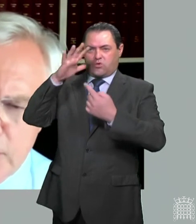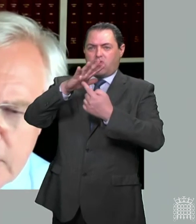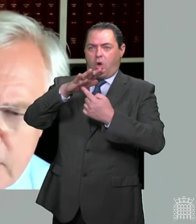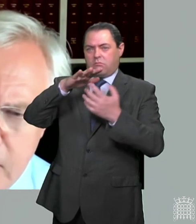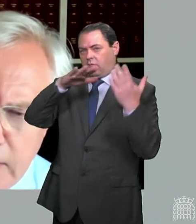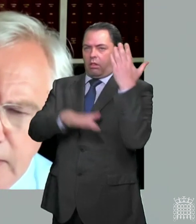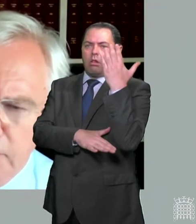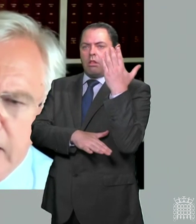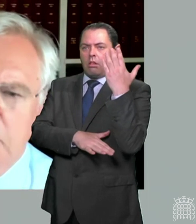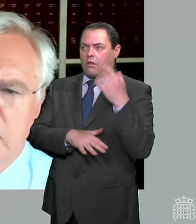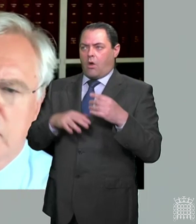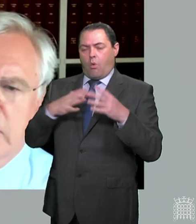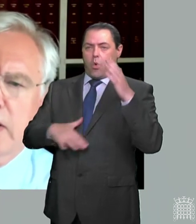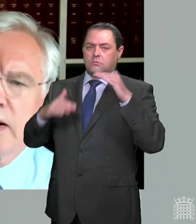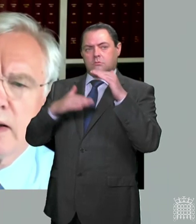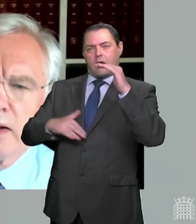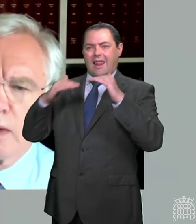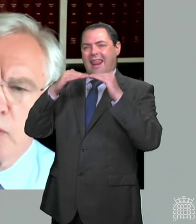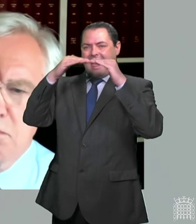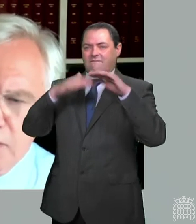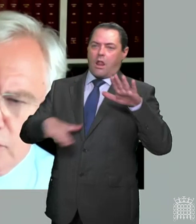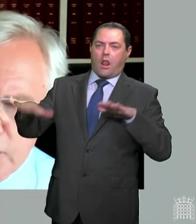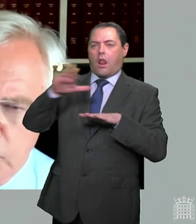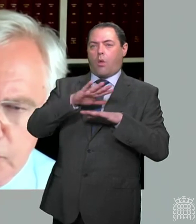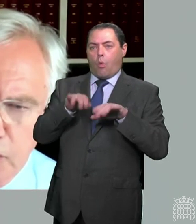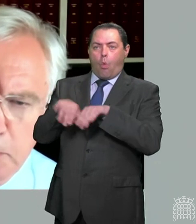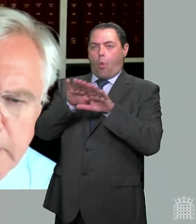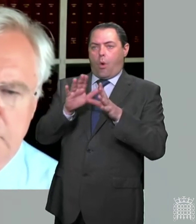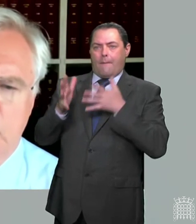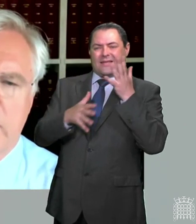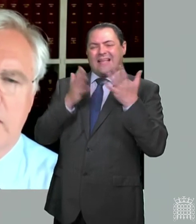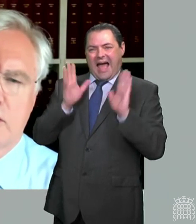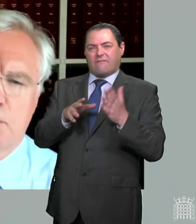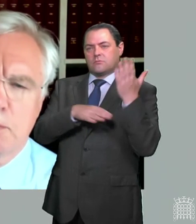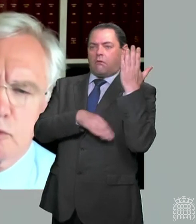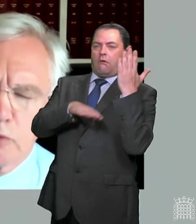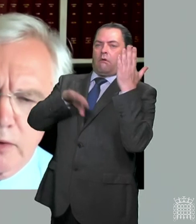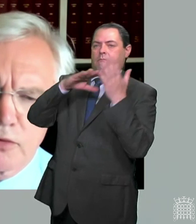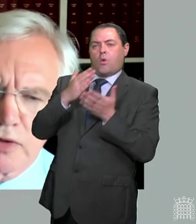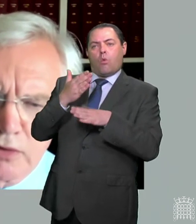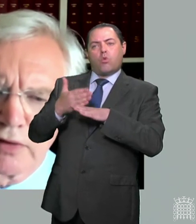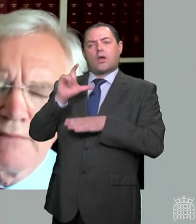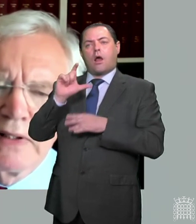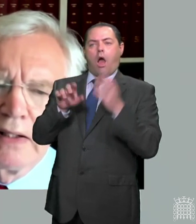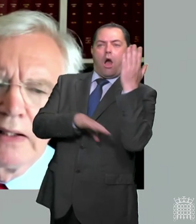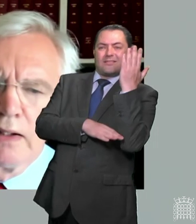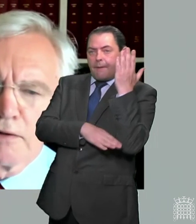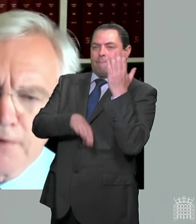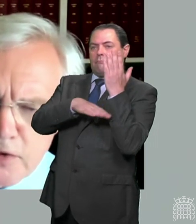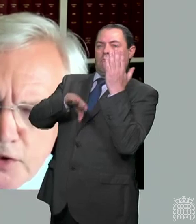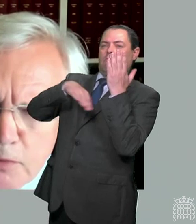If we are to succeed at levelling up the UK, we must restore social mobility for working-class pupils right across the country.